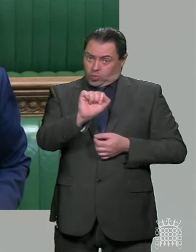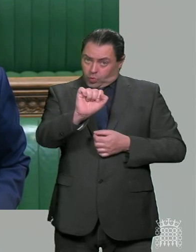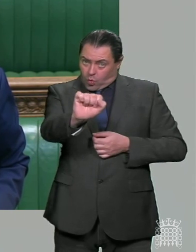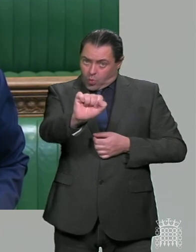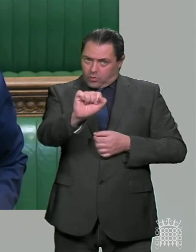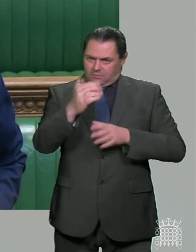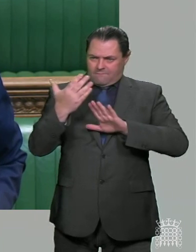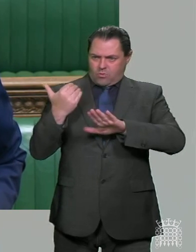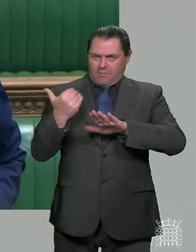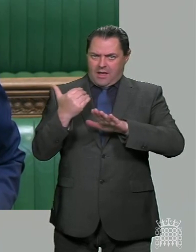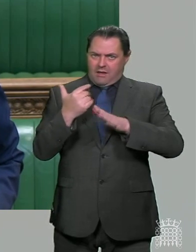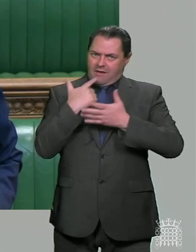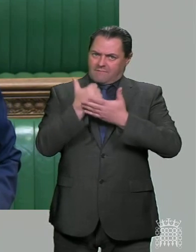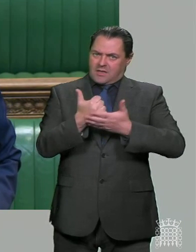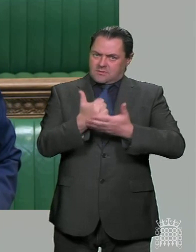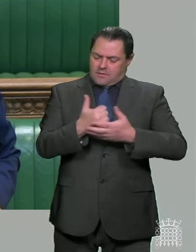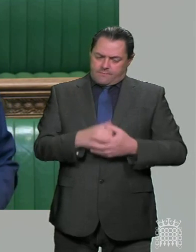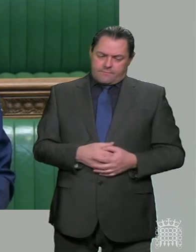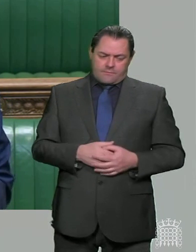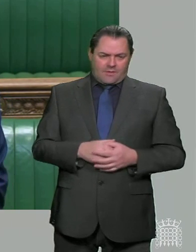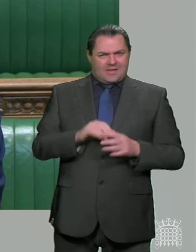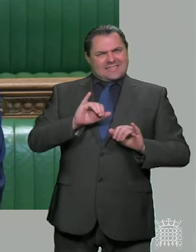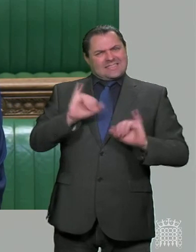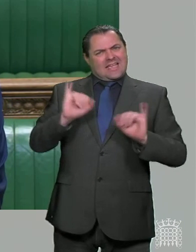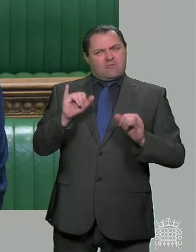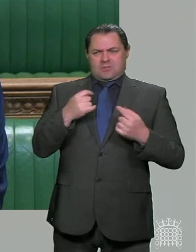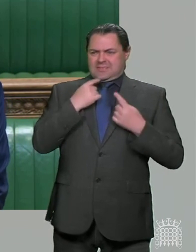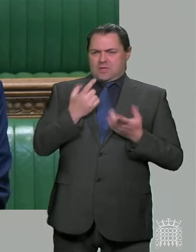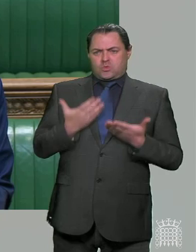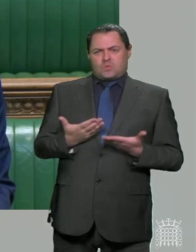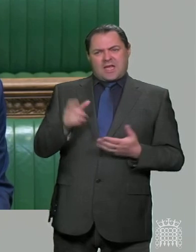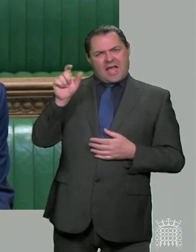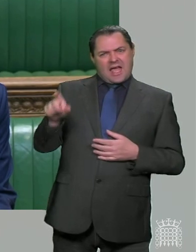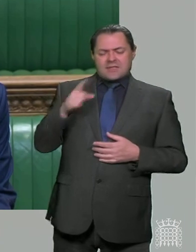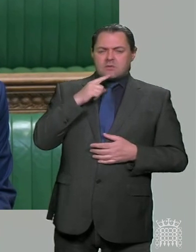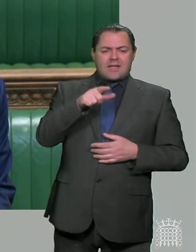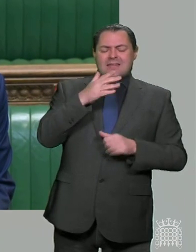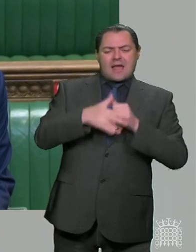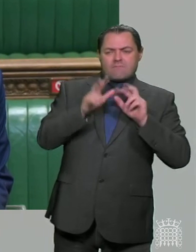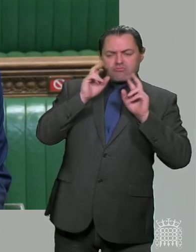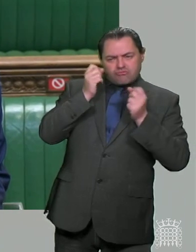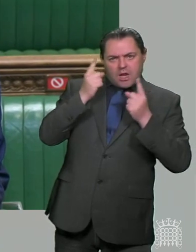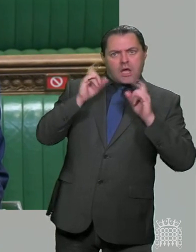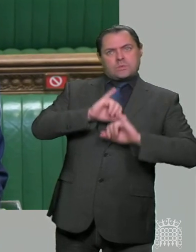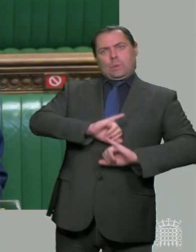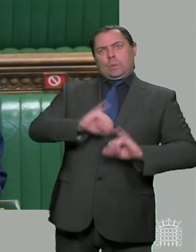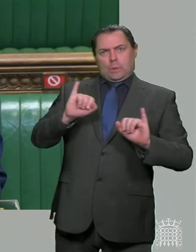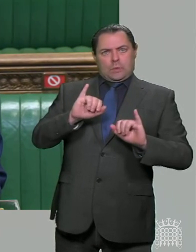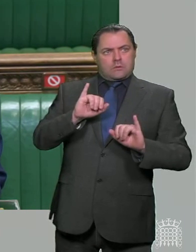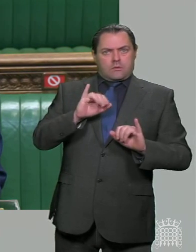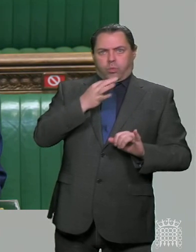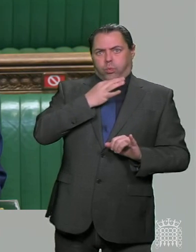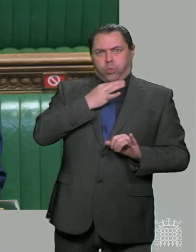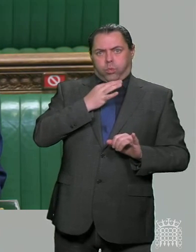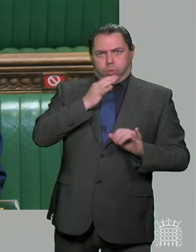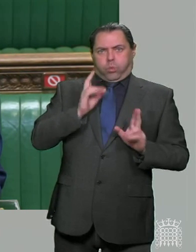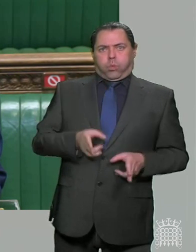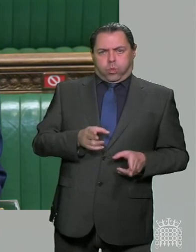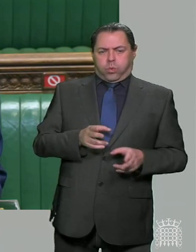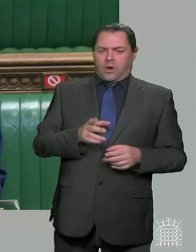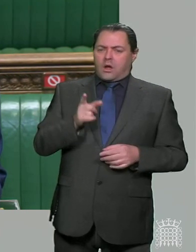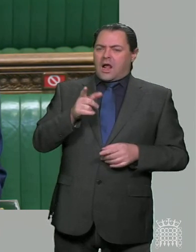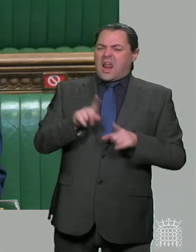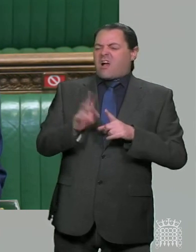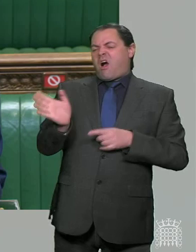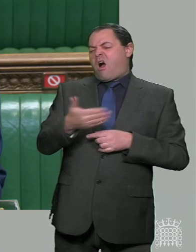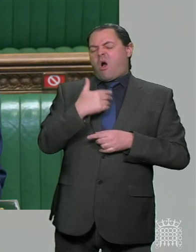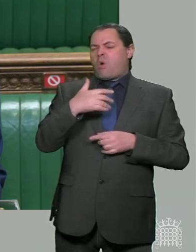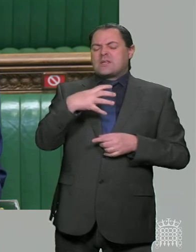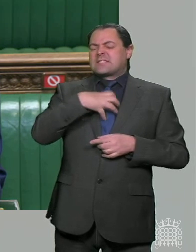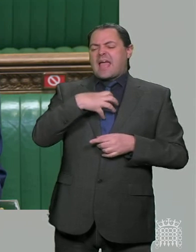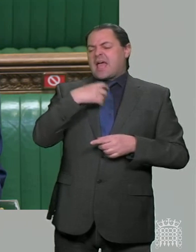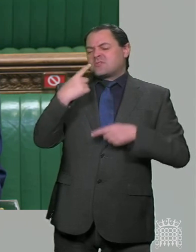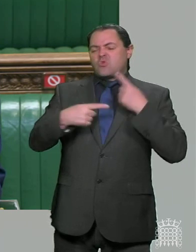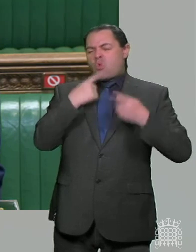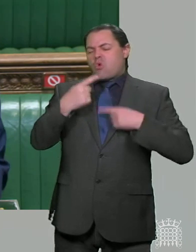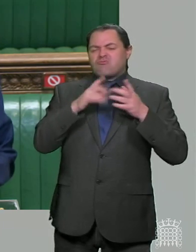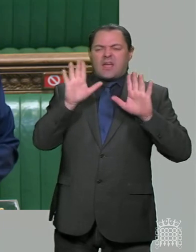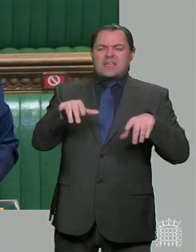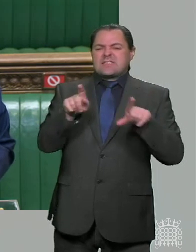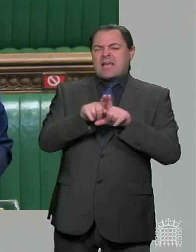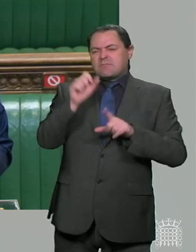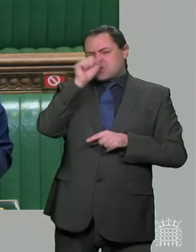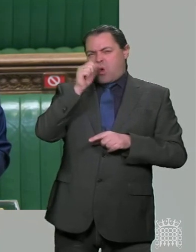One of the most serious points made this morning is that the Prime Minister failed to recognise the severity of this virus until it was too late, dismissing it as another “scare story” like the swine flu.